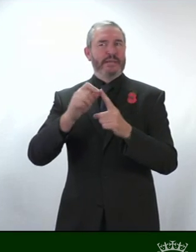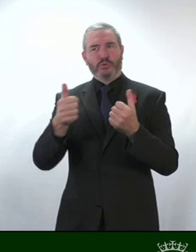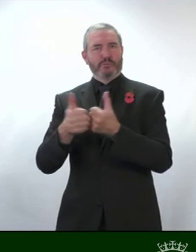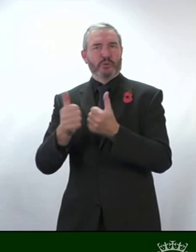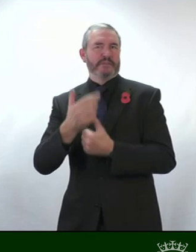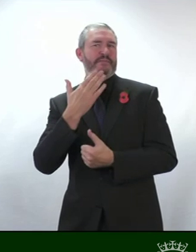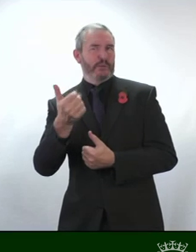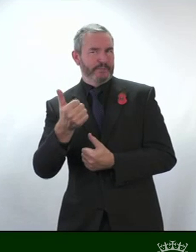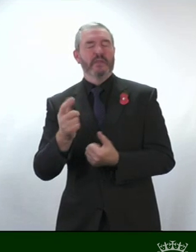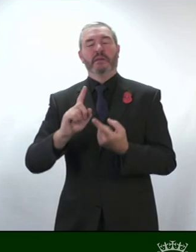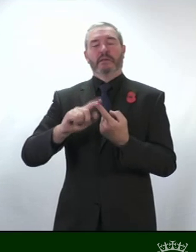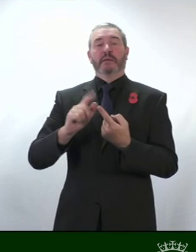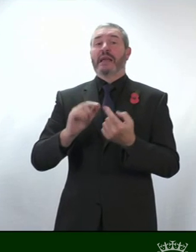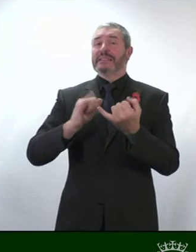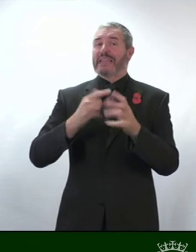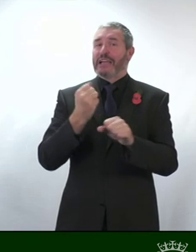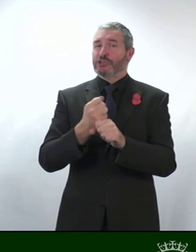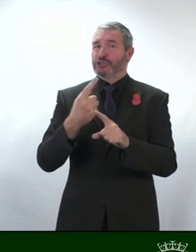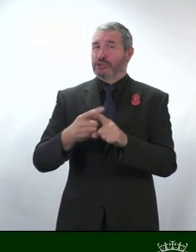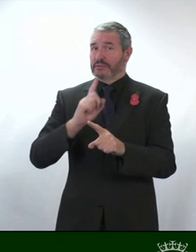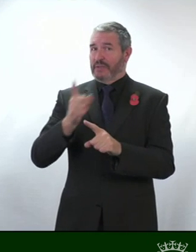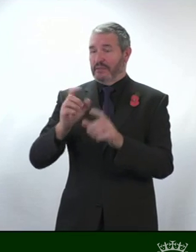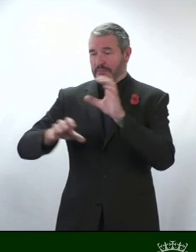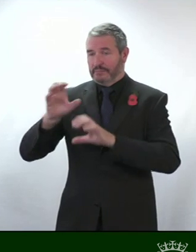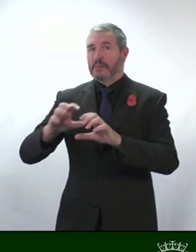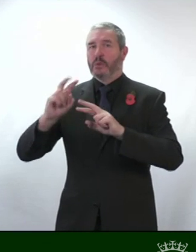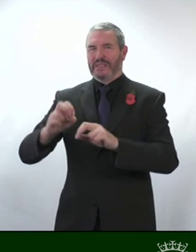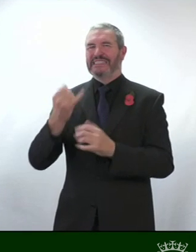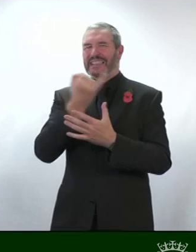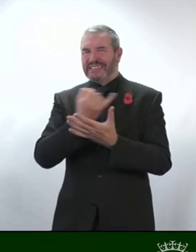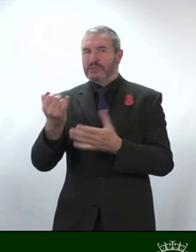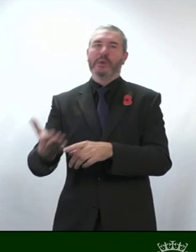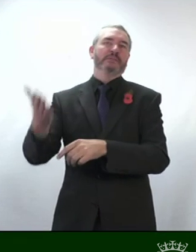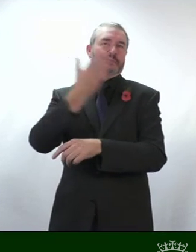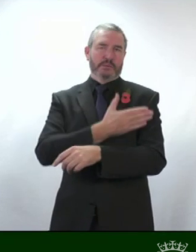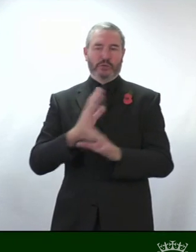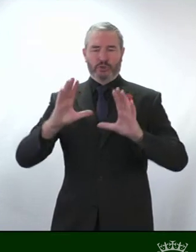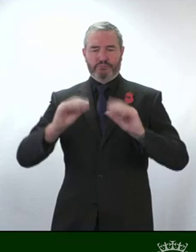The Scientific Advisory Group for Emergencies recommended a circuit breaker more than six weeks ago.